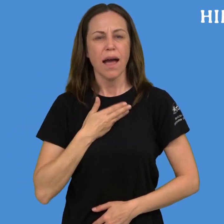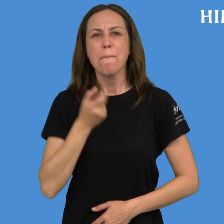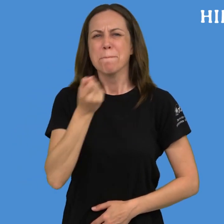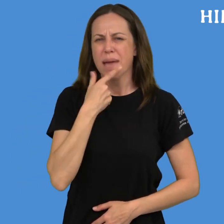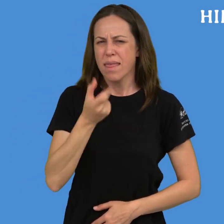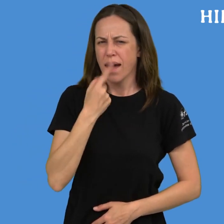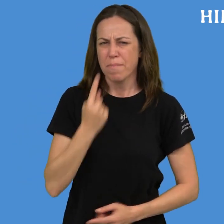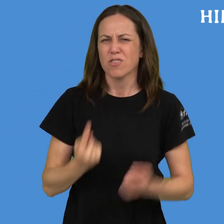droga